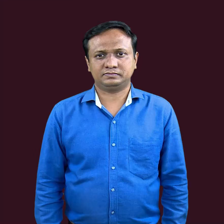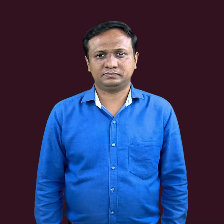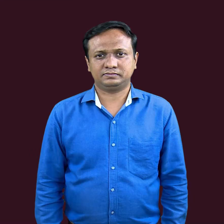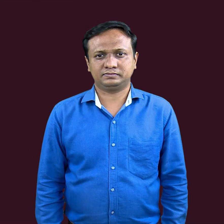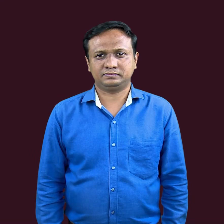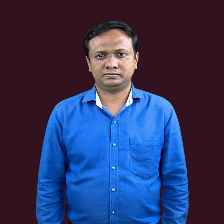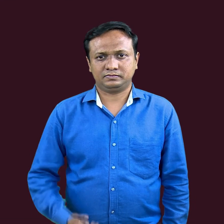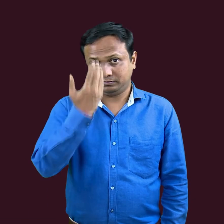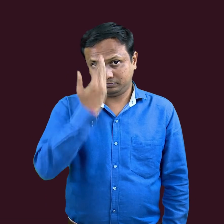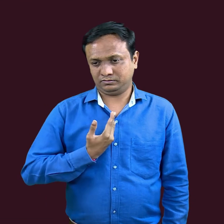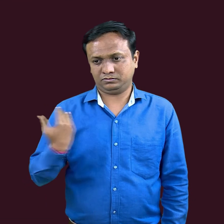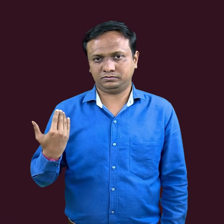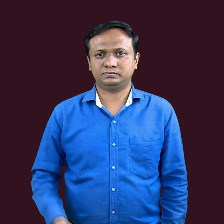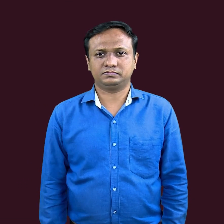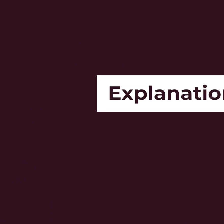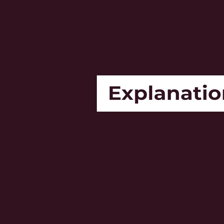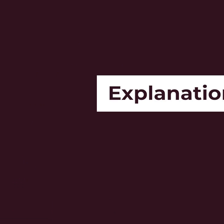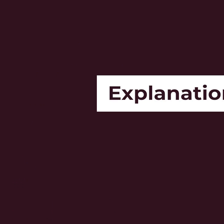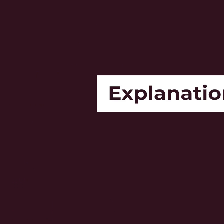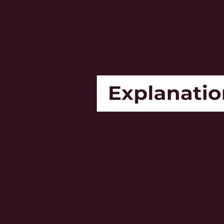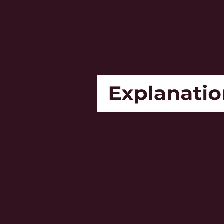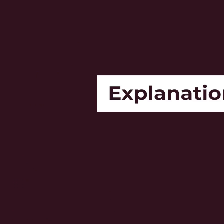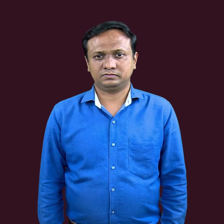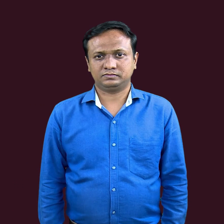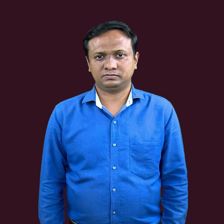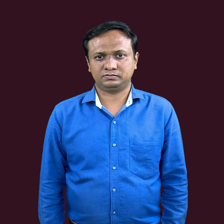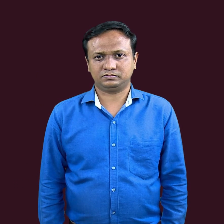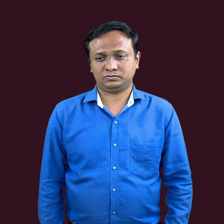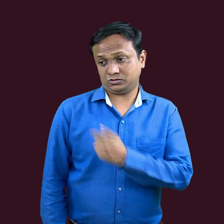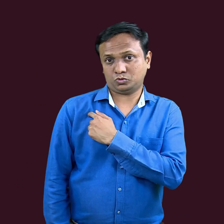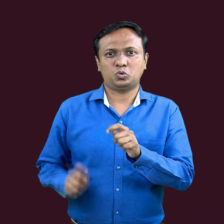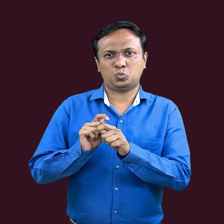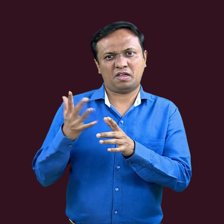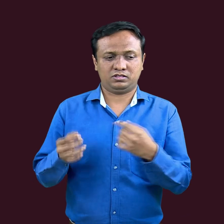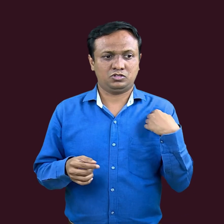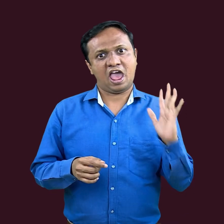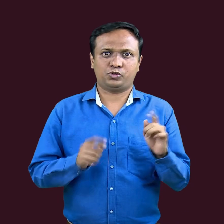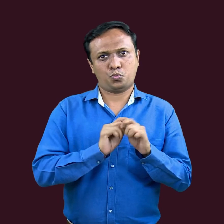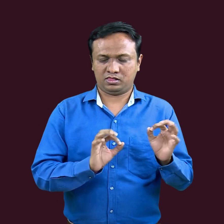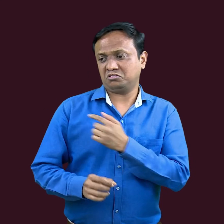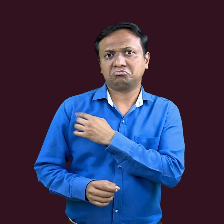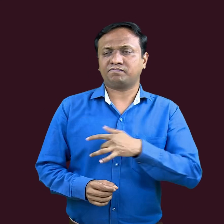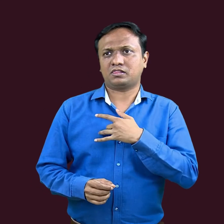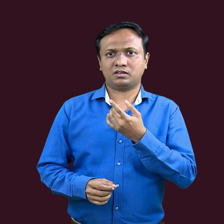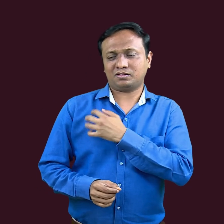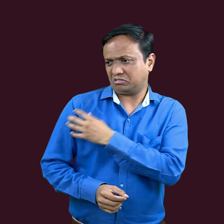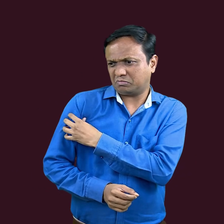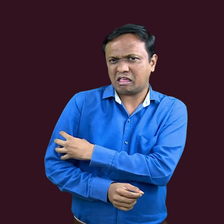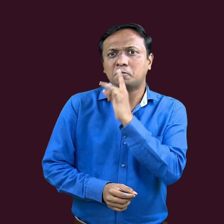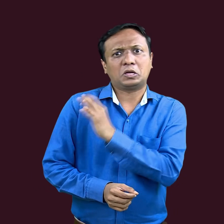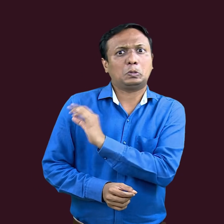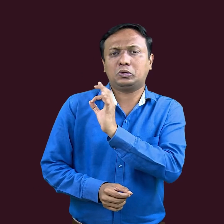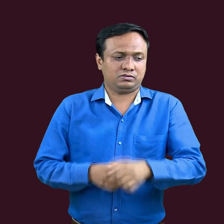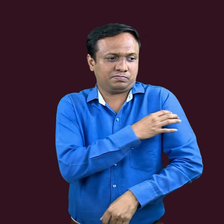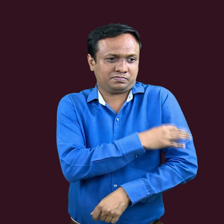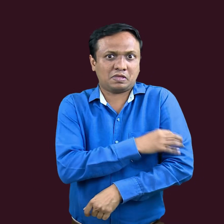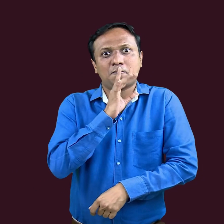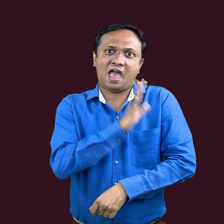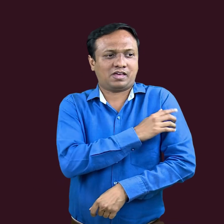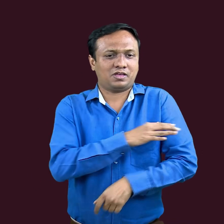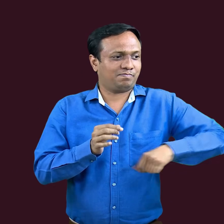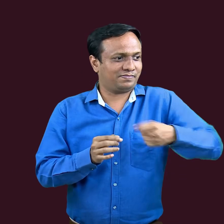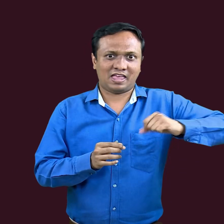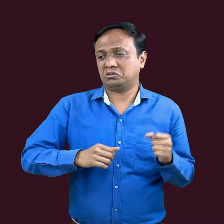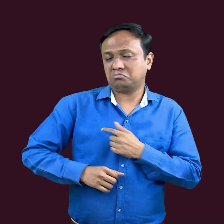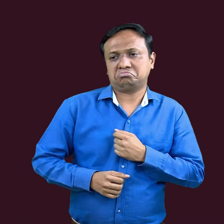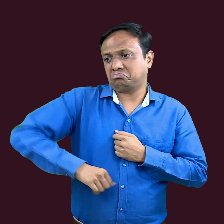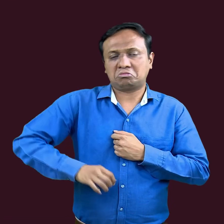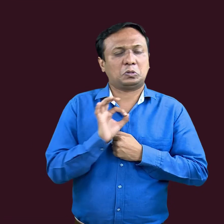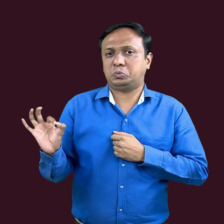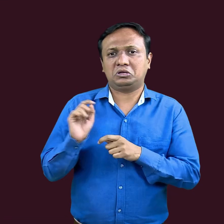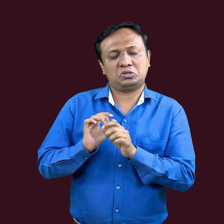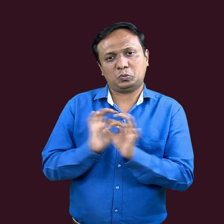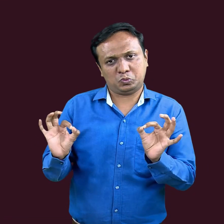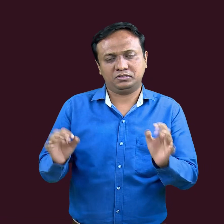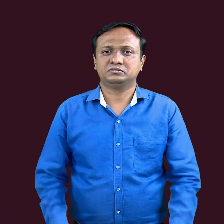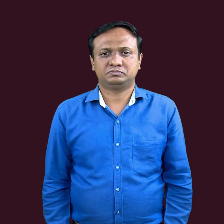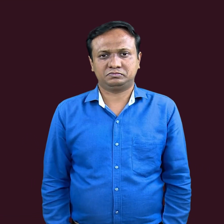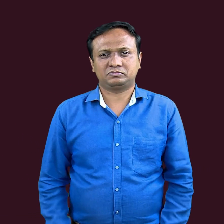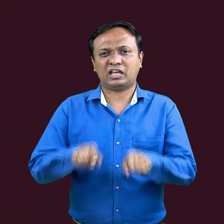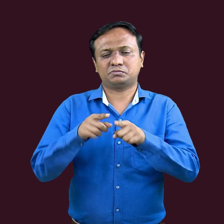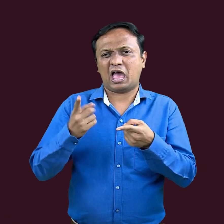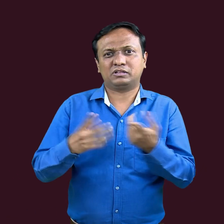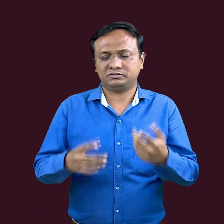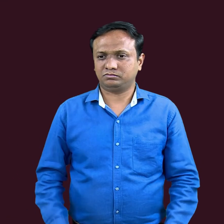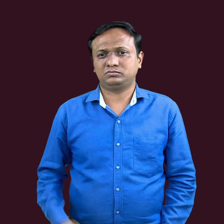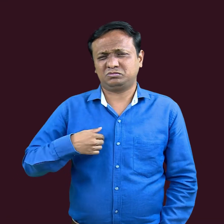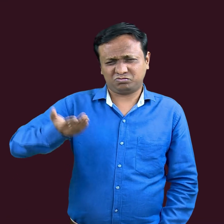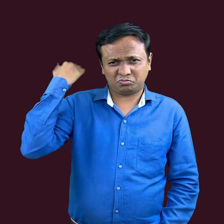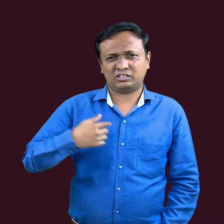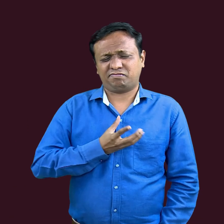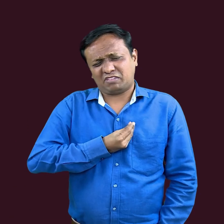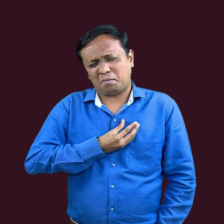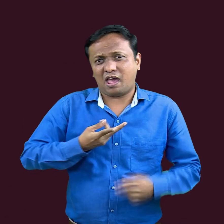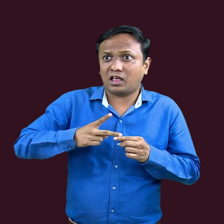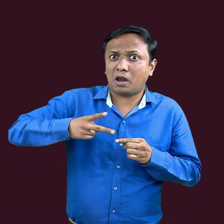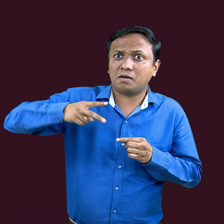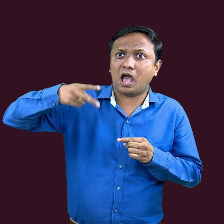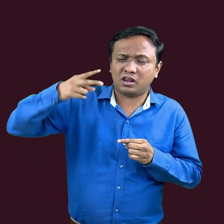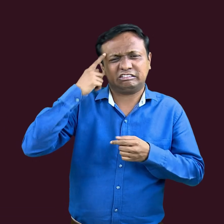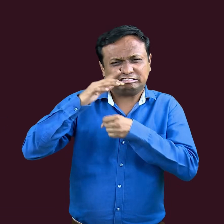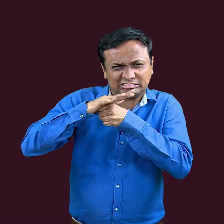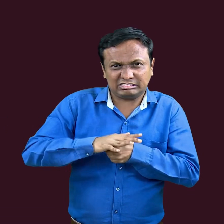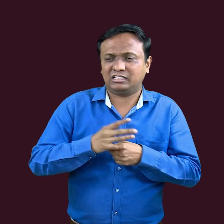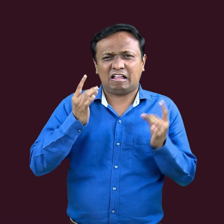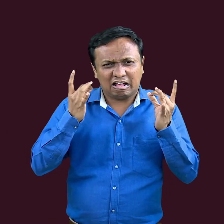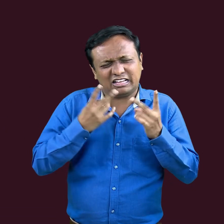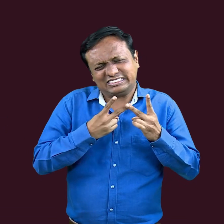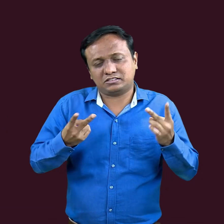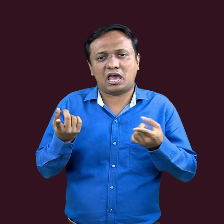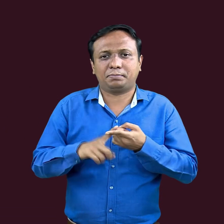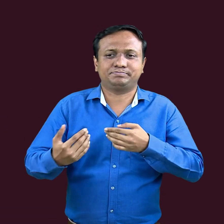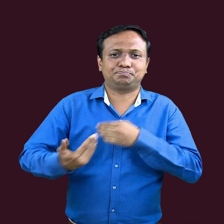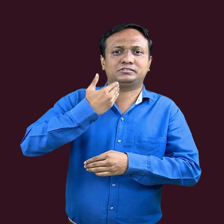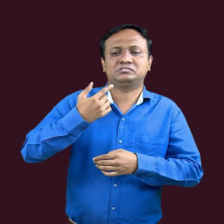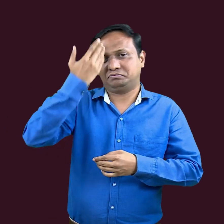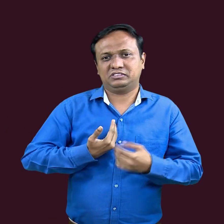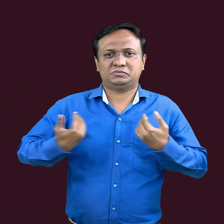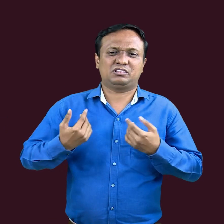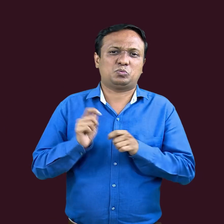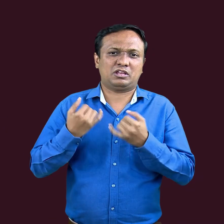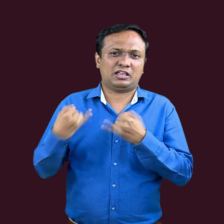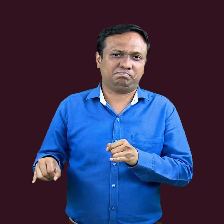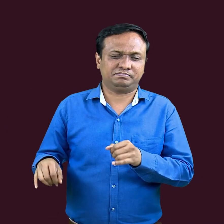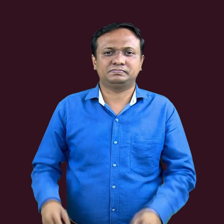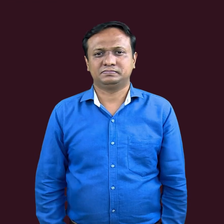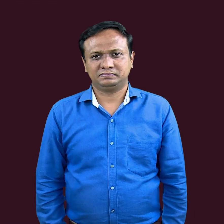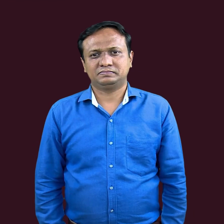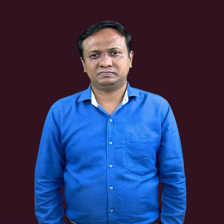Paralyzing